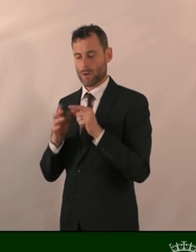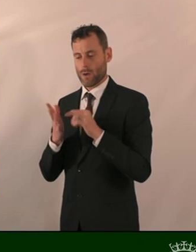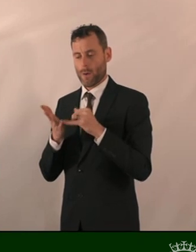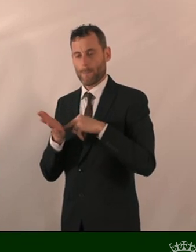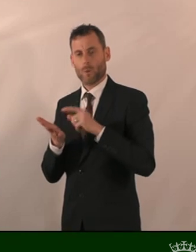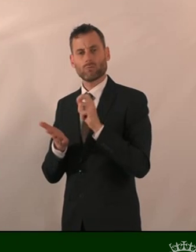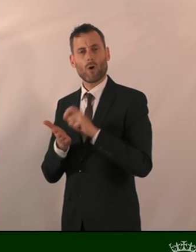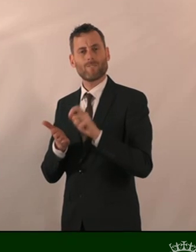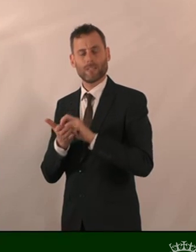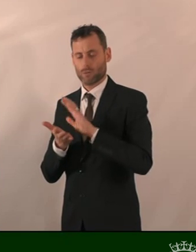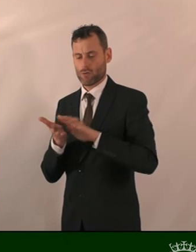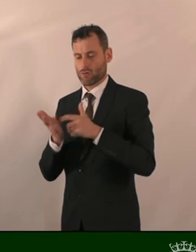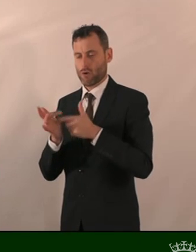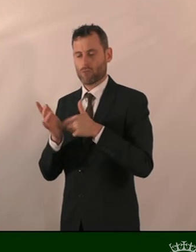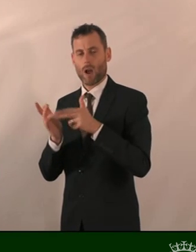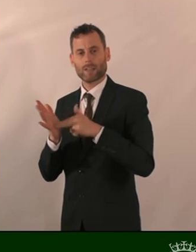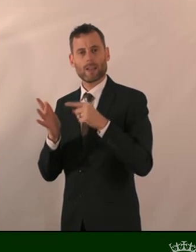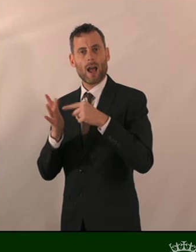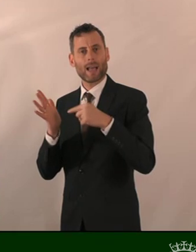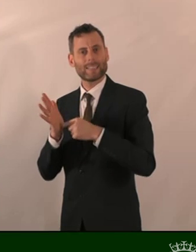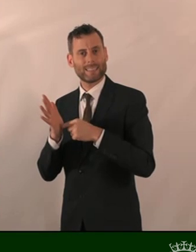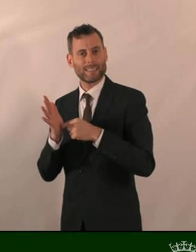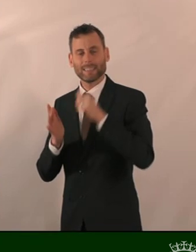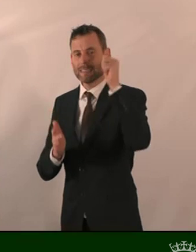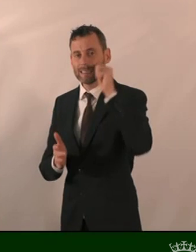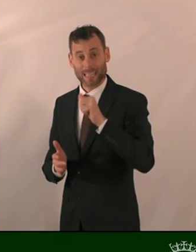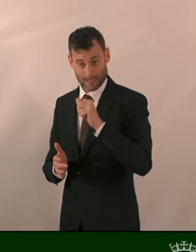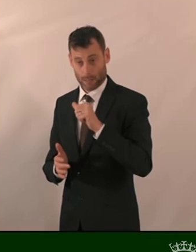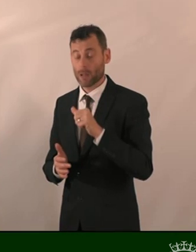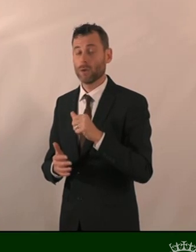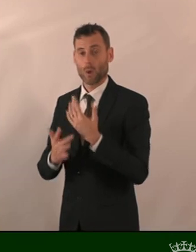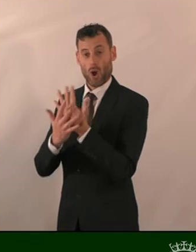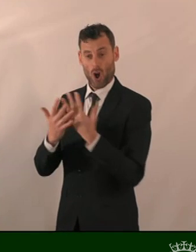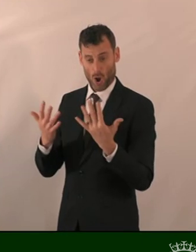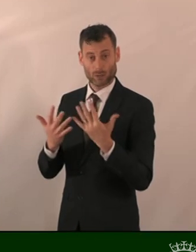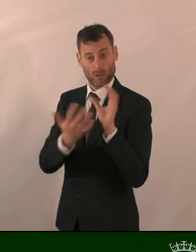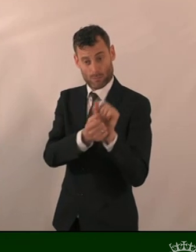These errors have resulted in bankruptcies, imprisonment and even suicide.